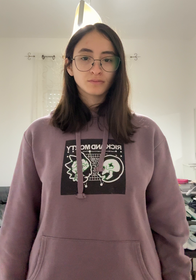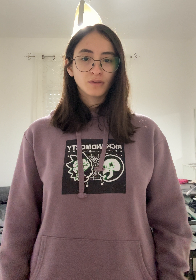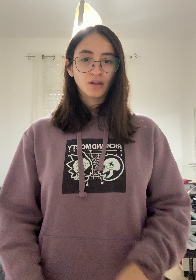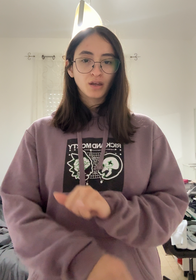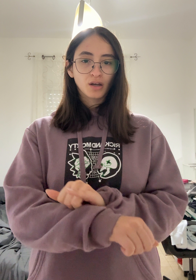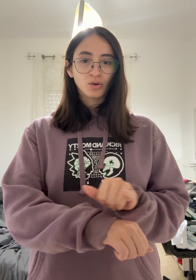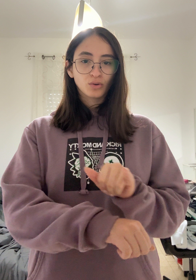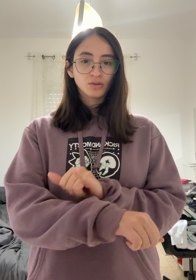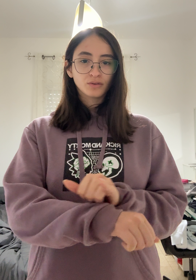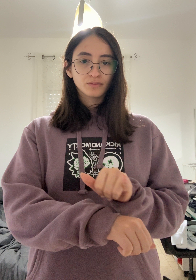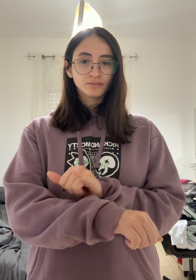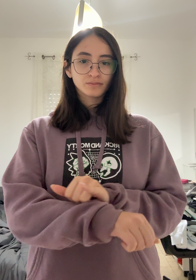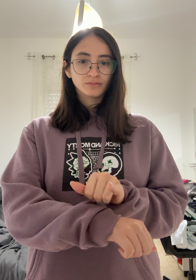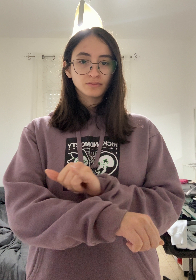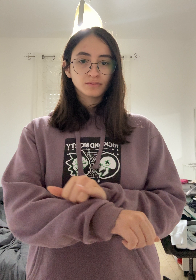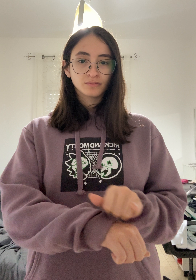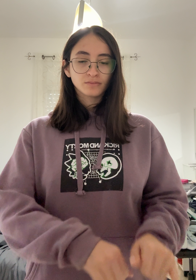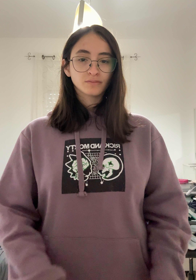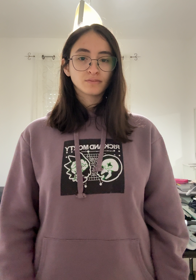ירקות